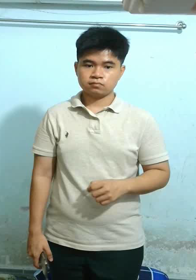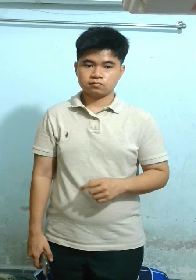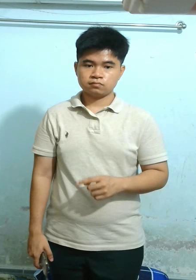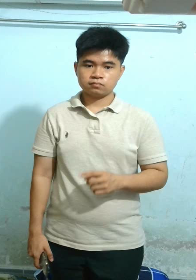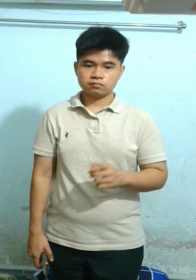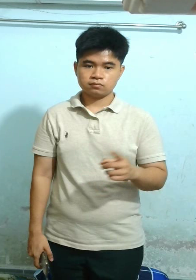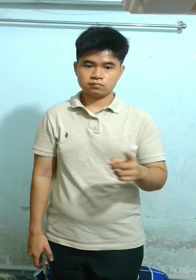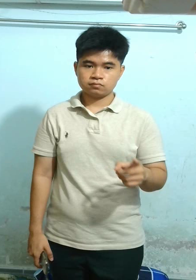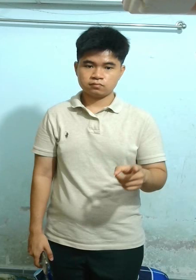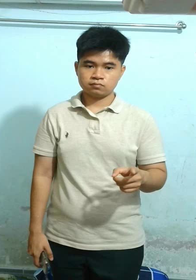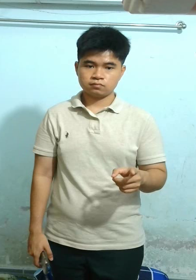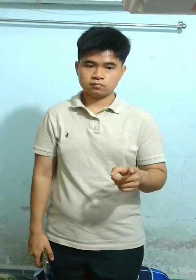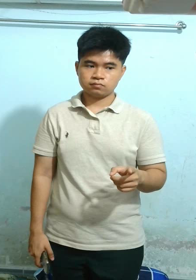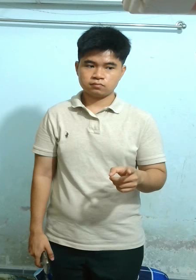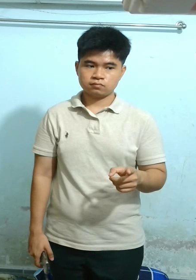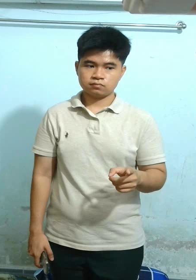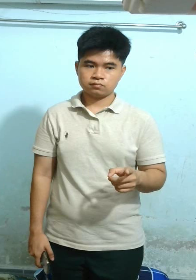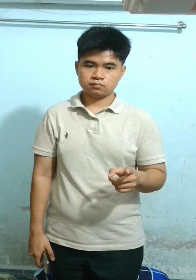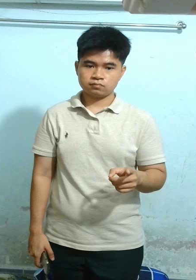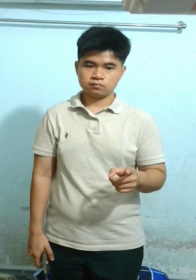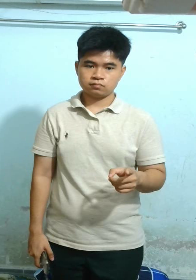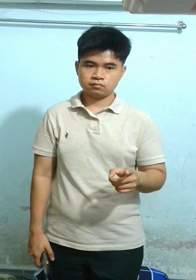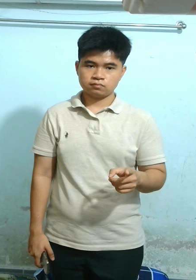ban